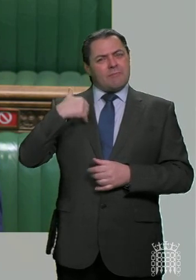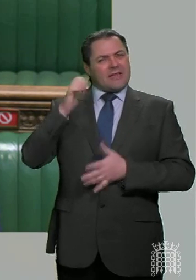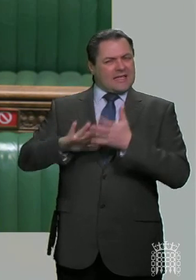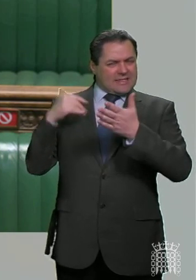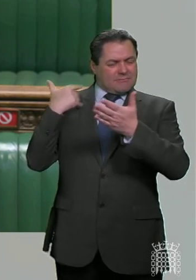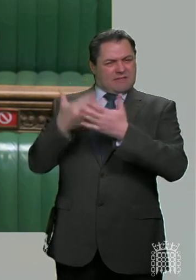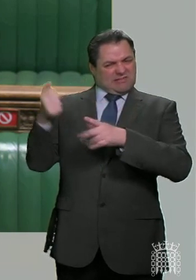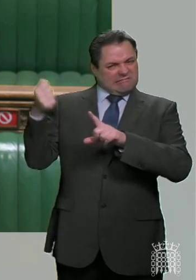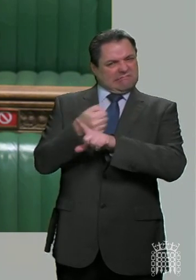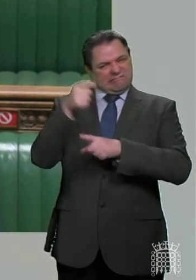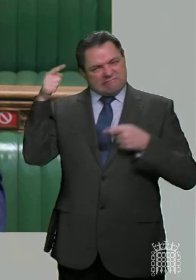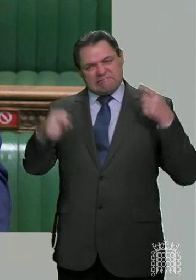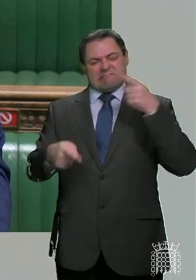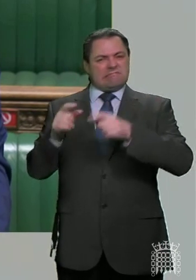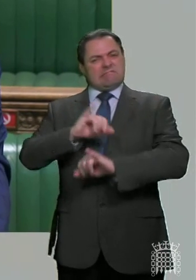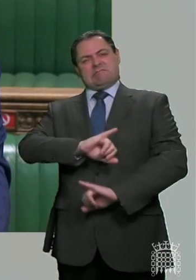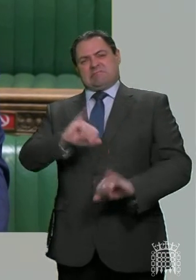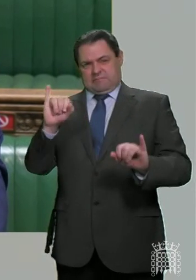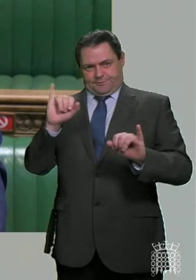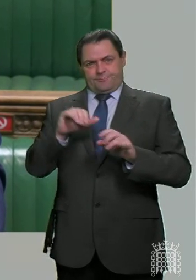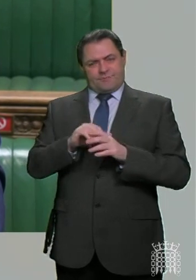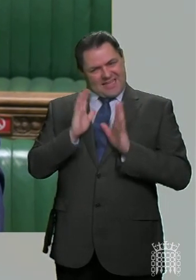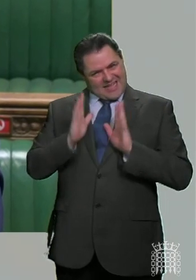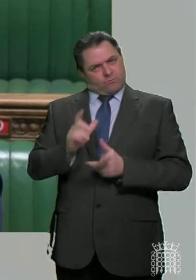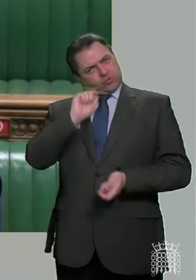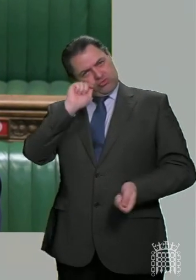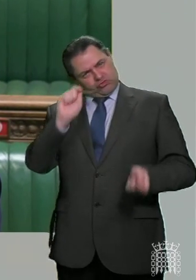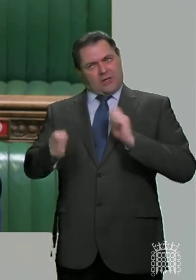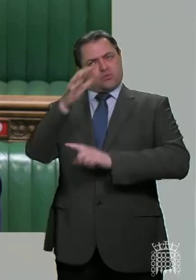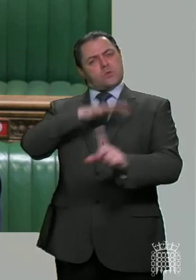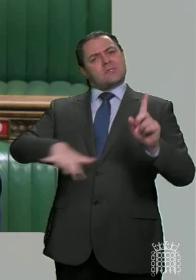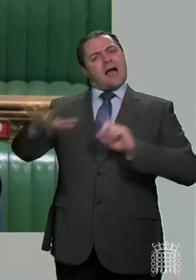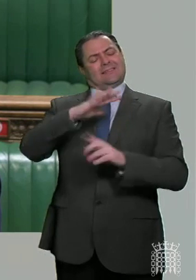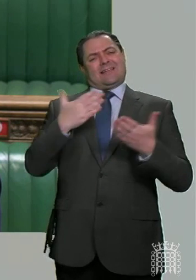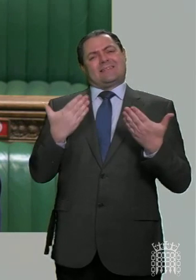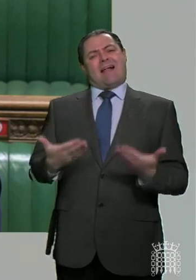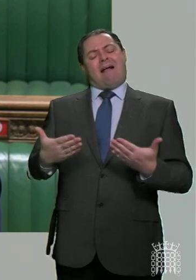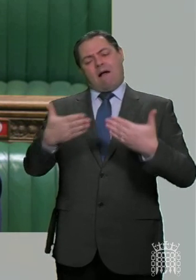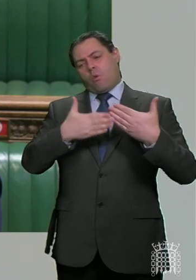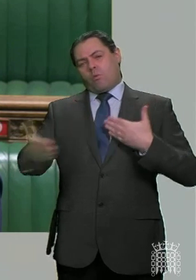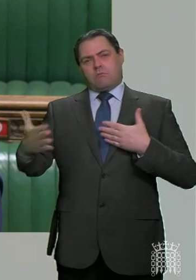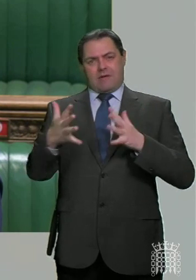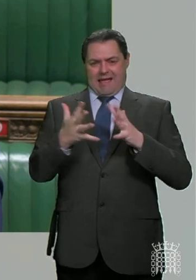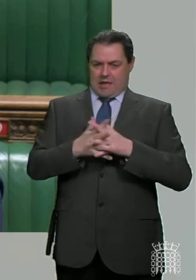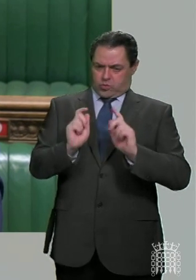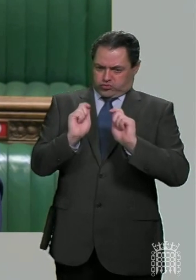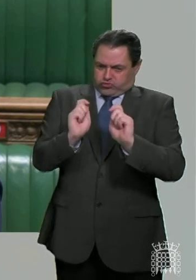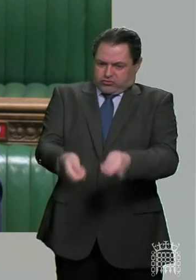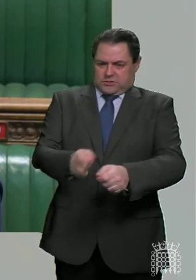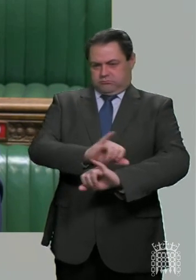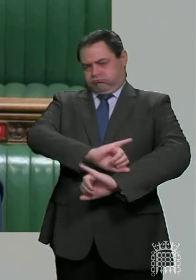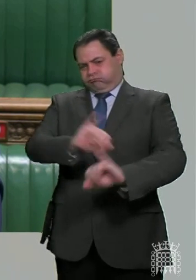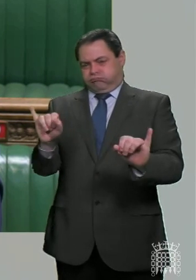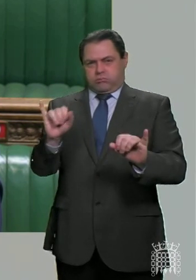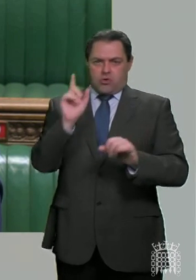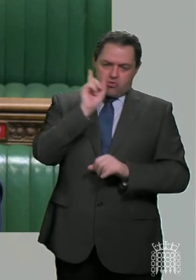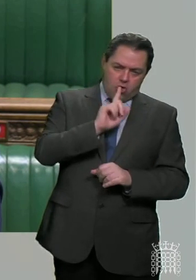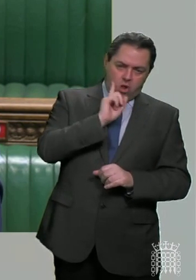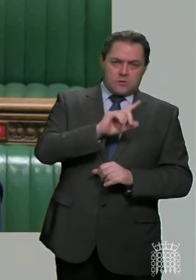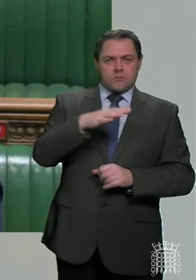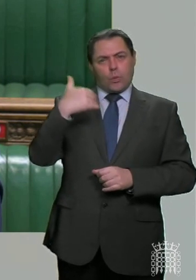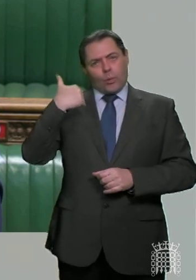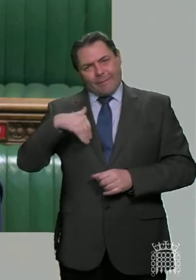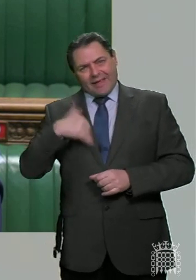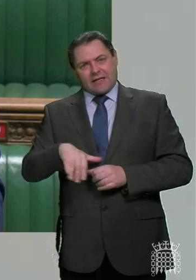This must also be a watershed moment, to change how we as a society treat women and girls, and how we prevent and end sexual violence and harassment.